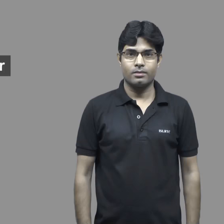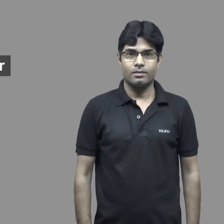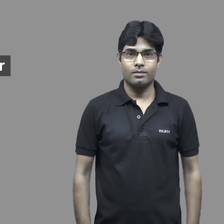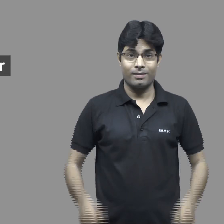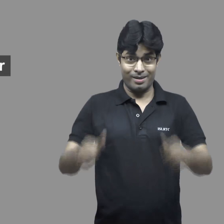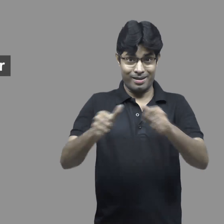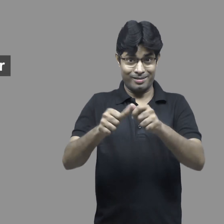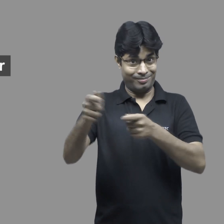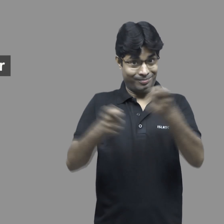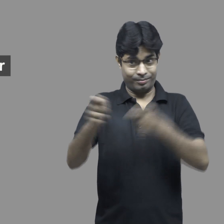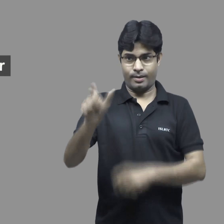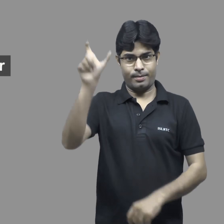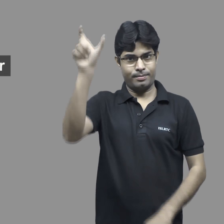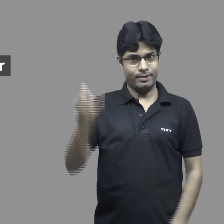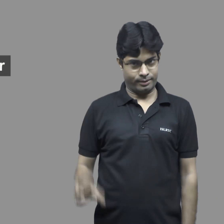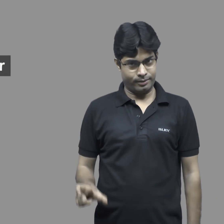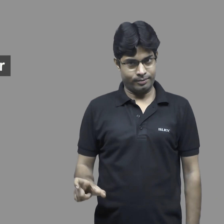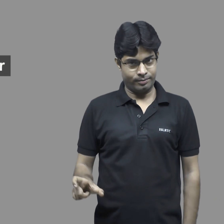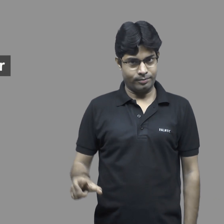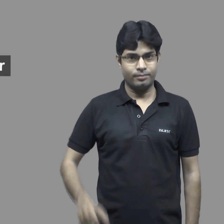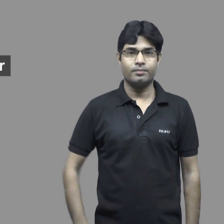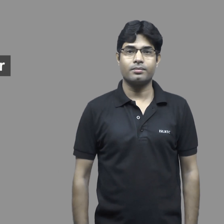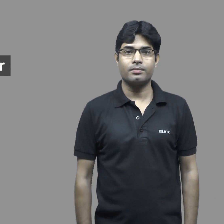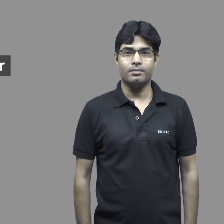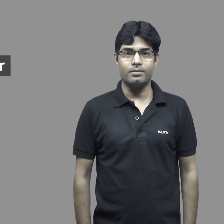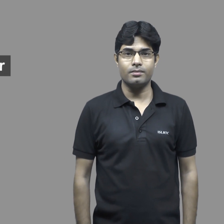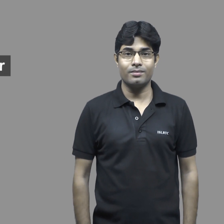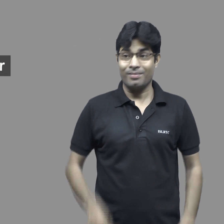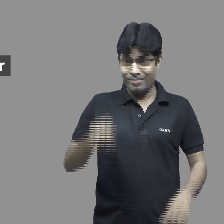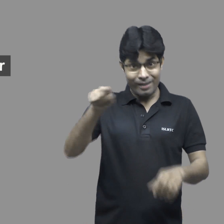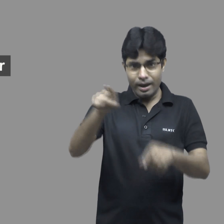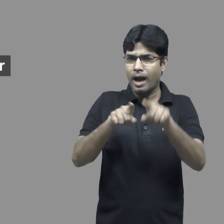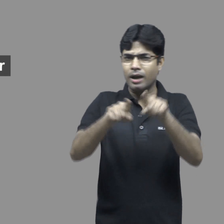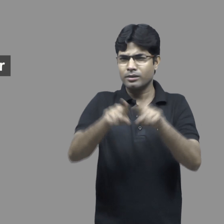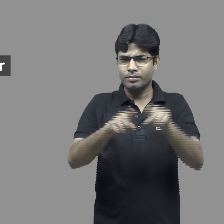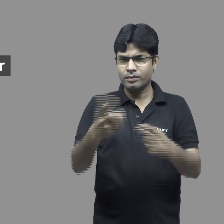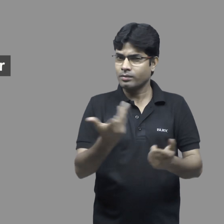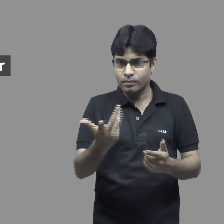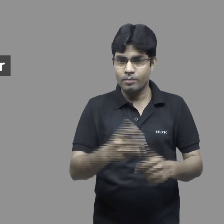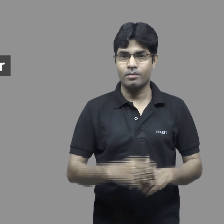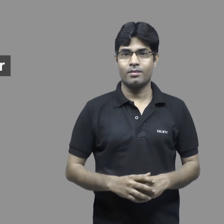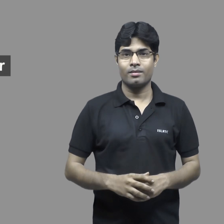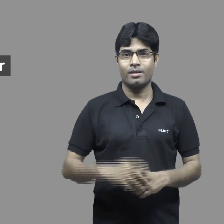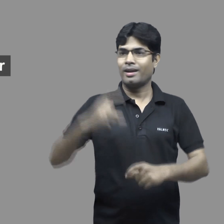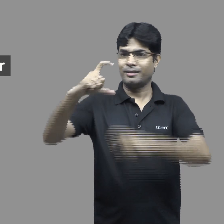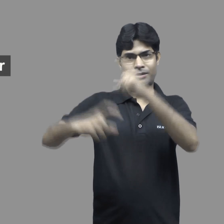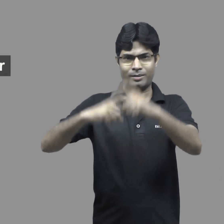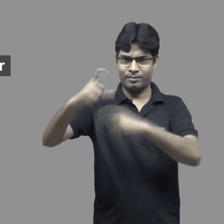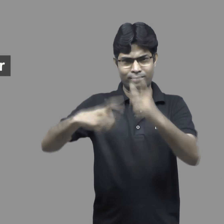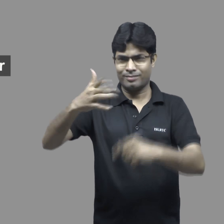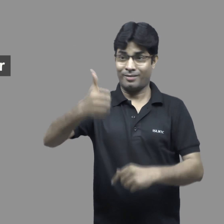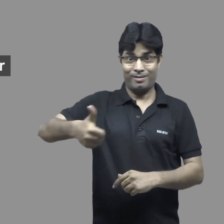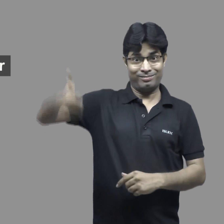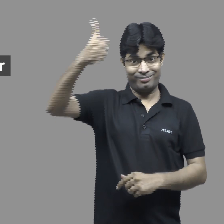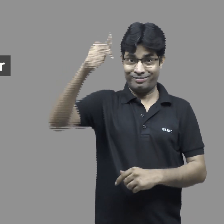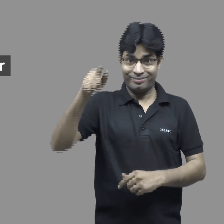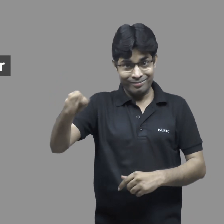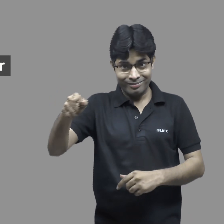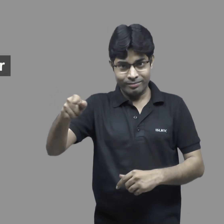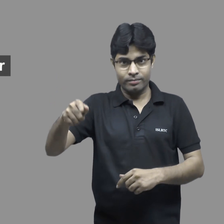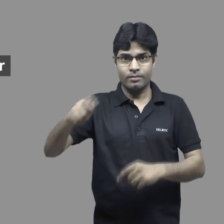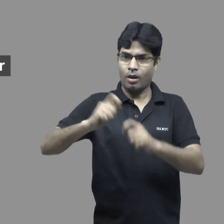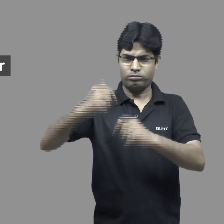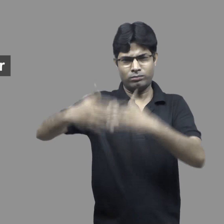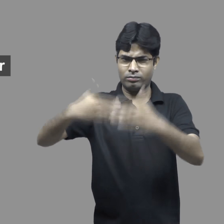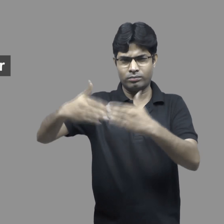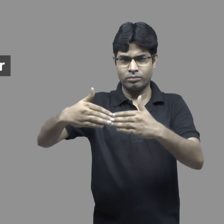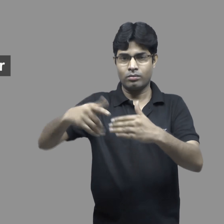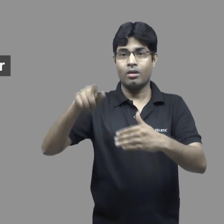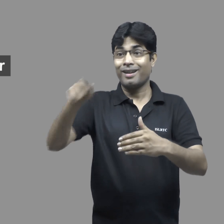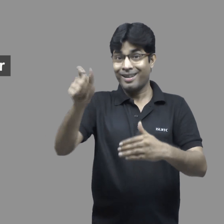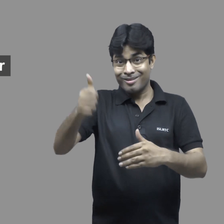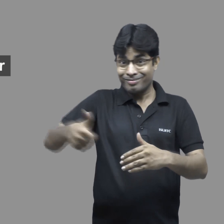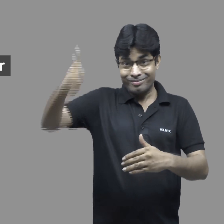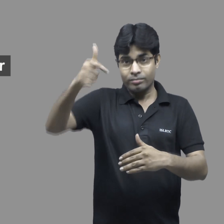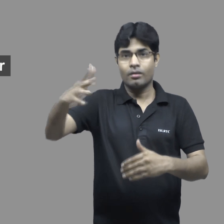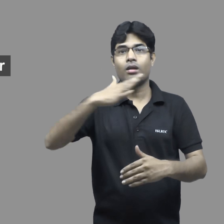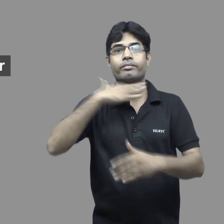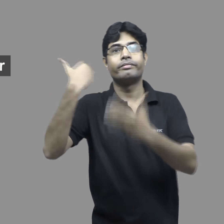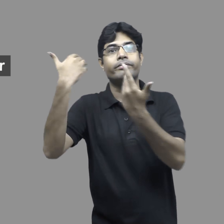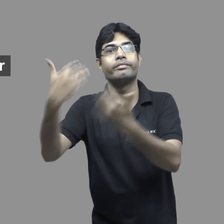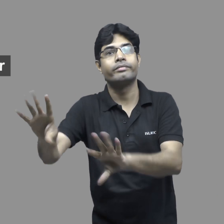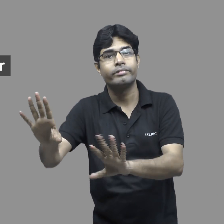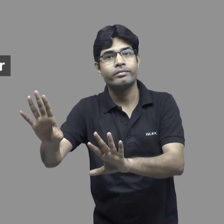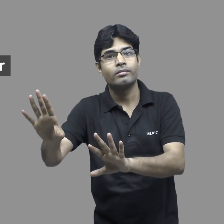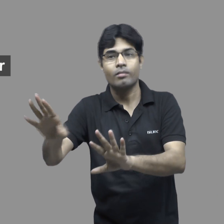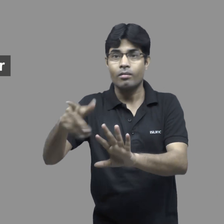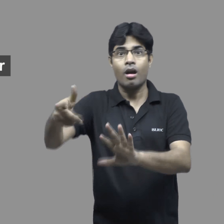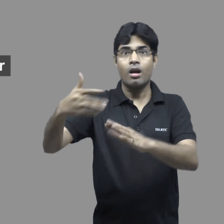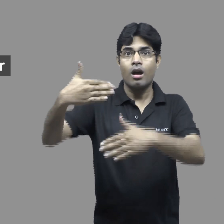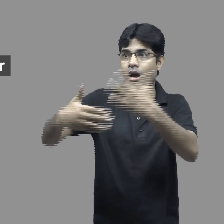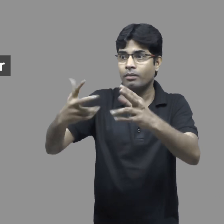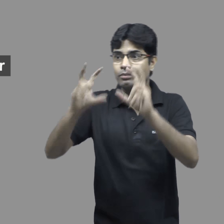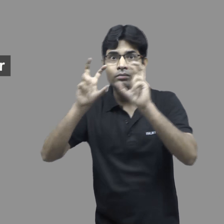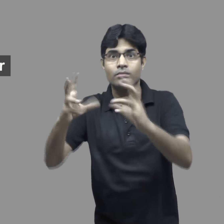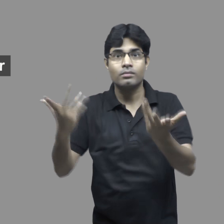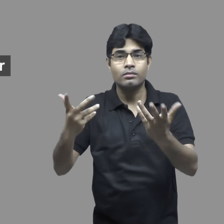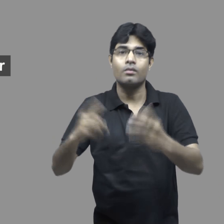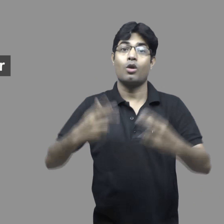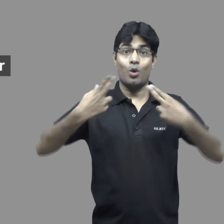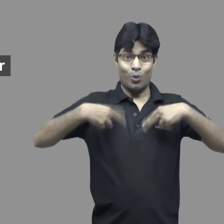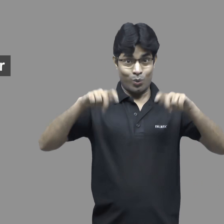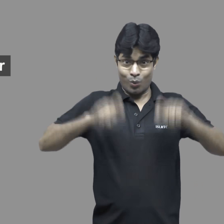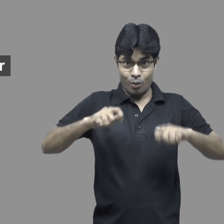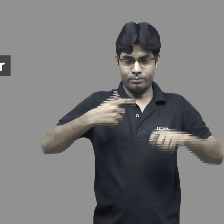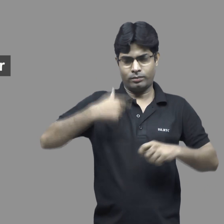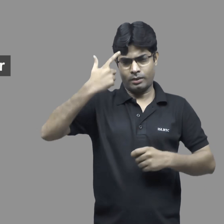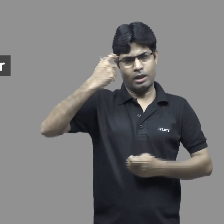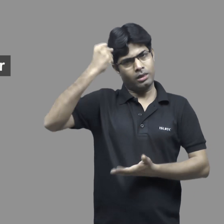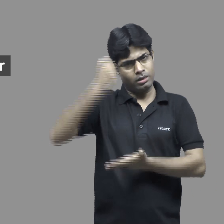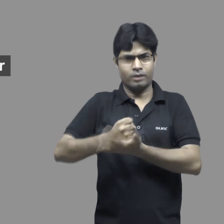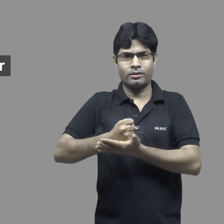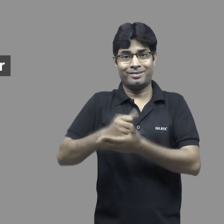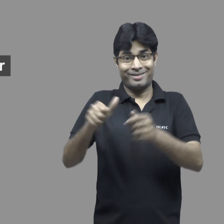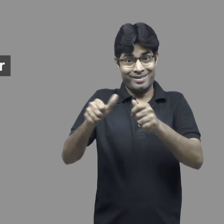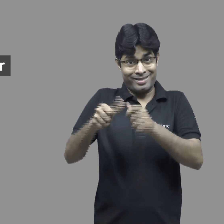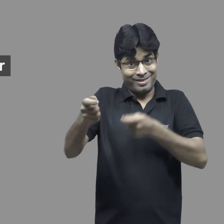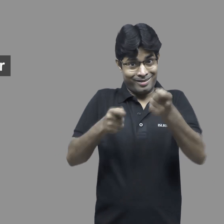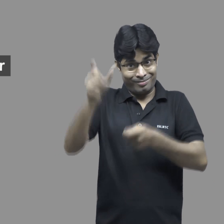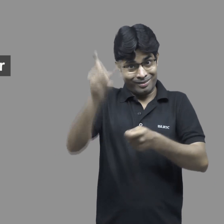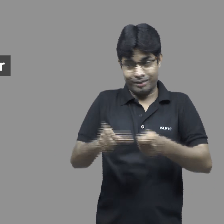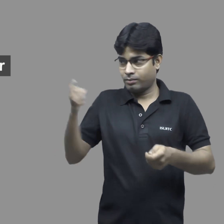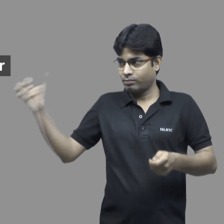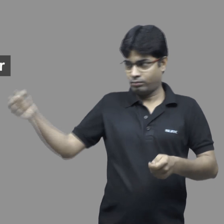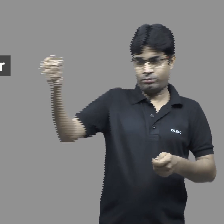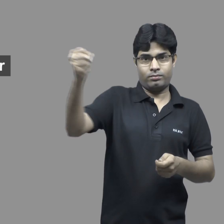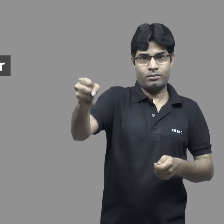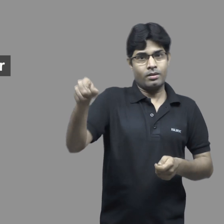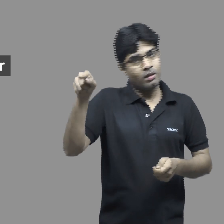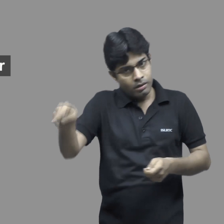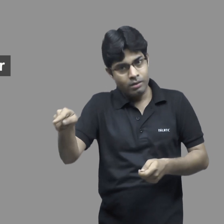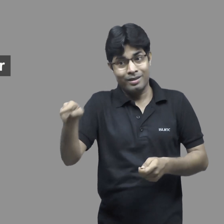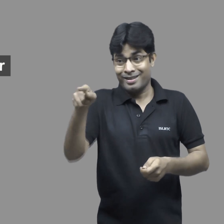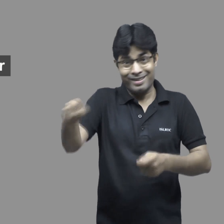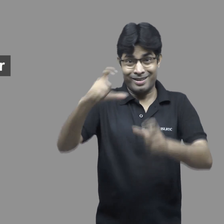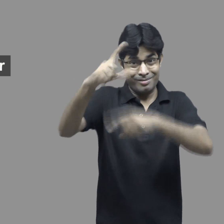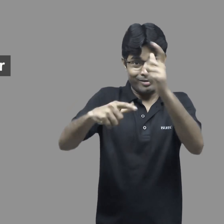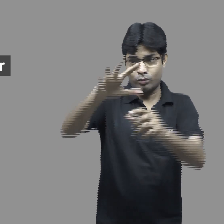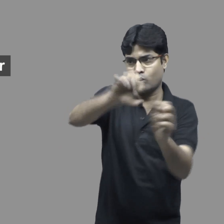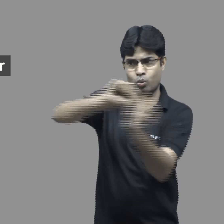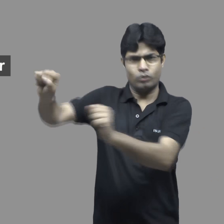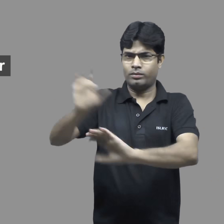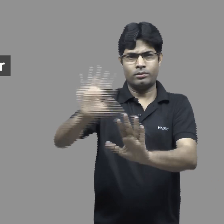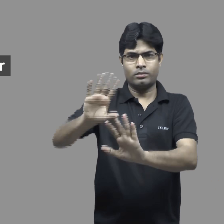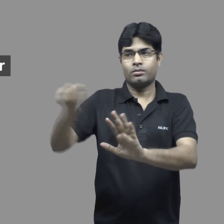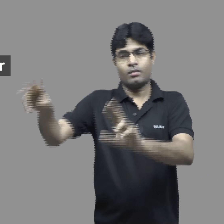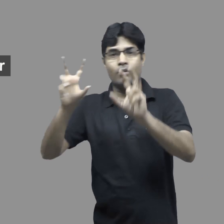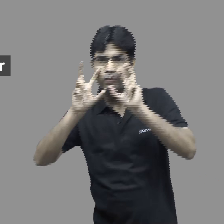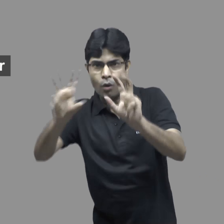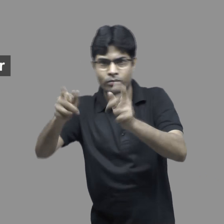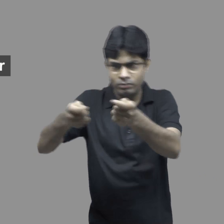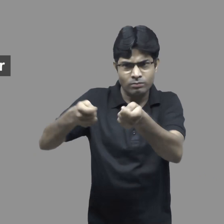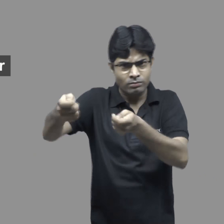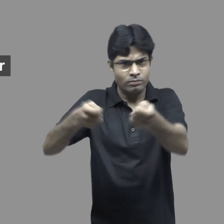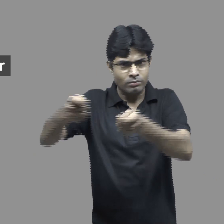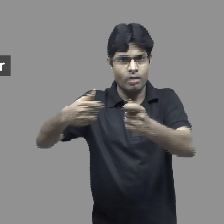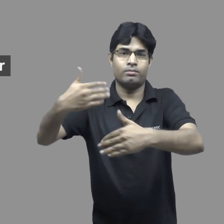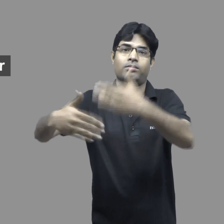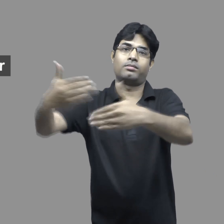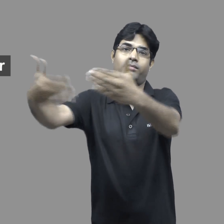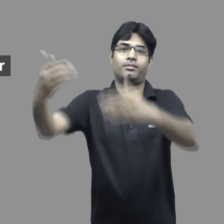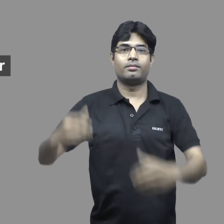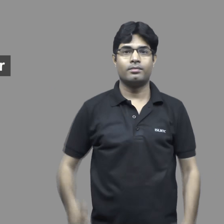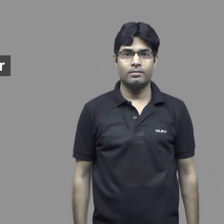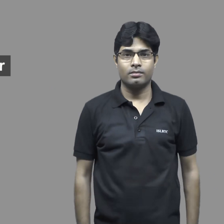Administrator